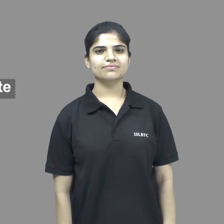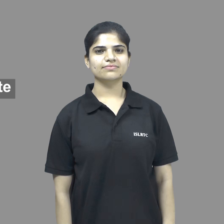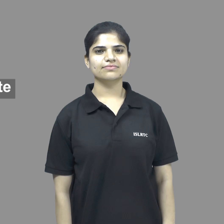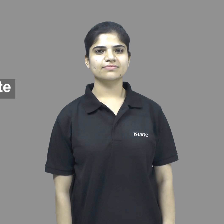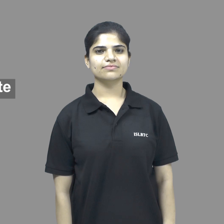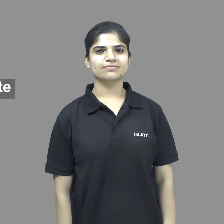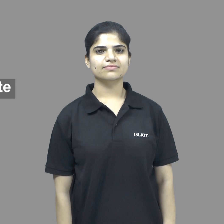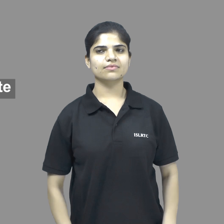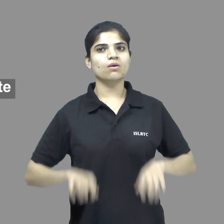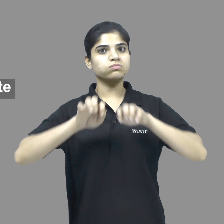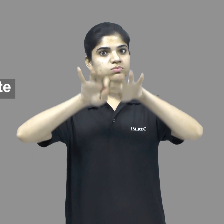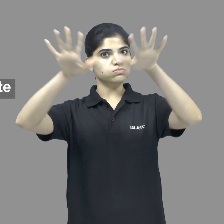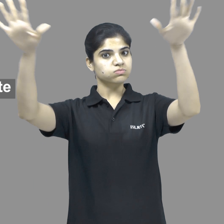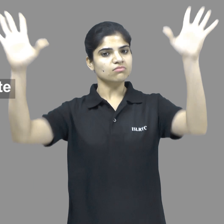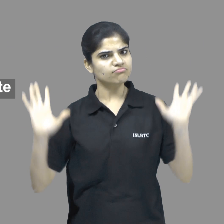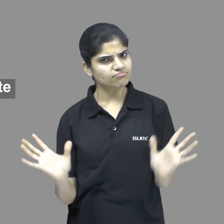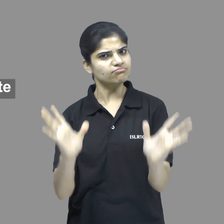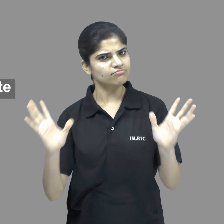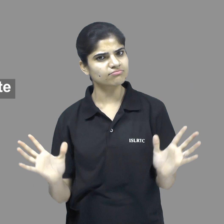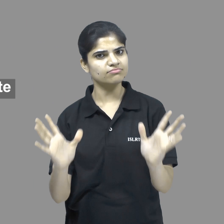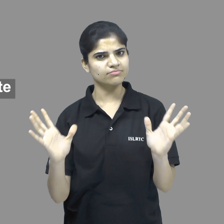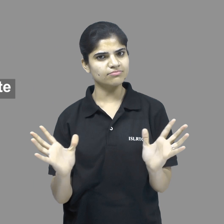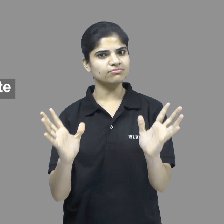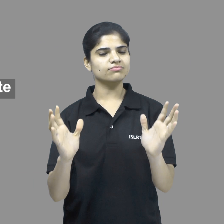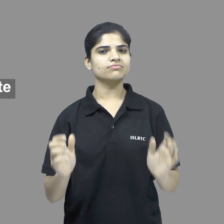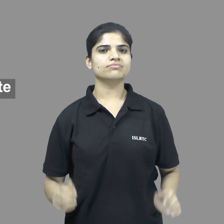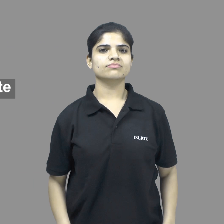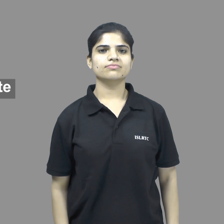Promote